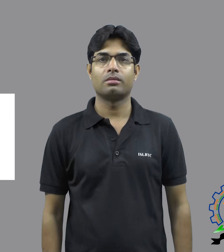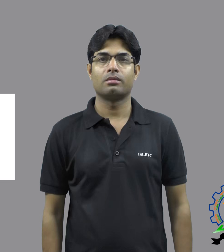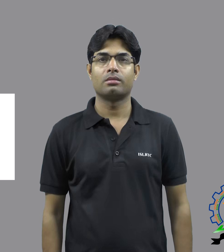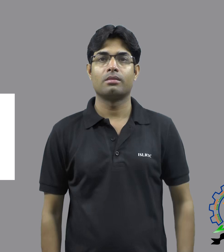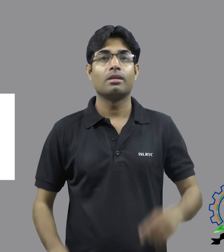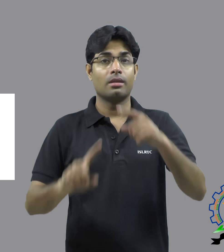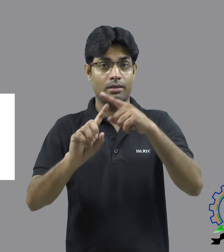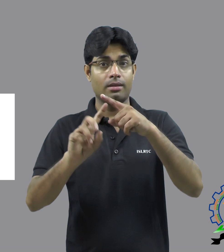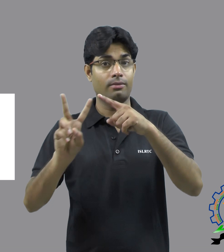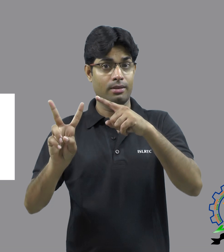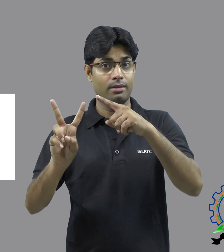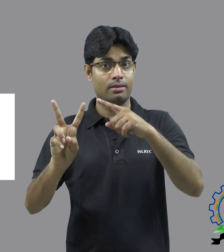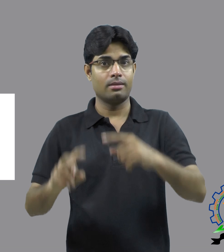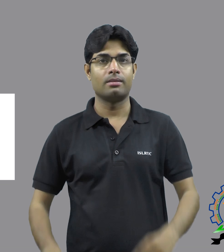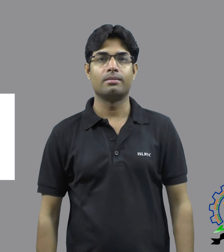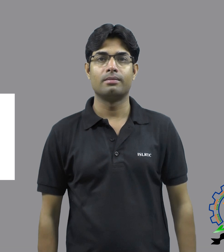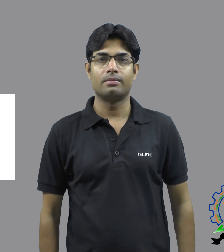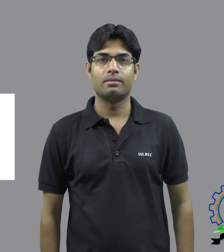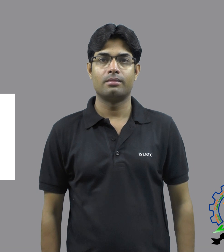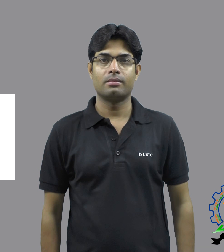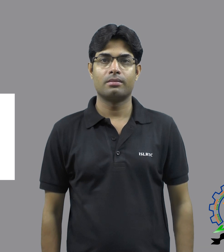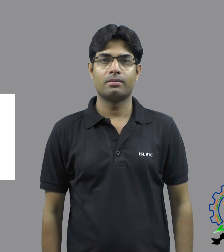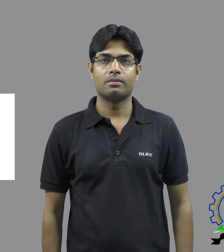Television